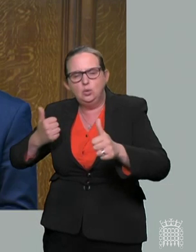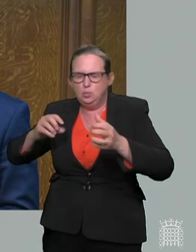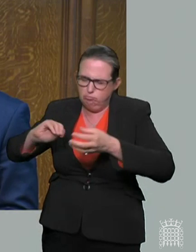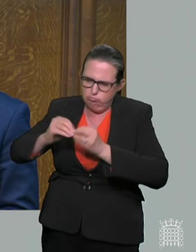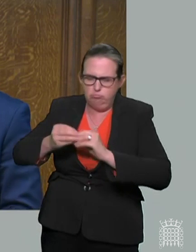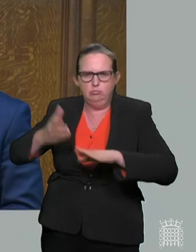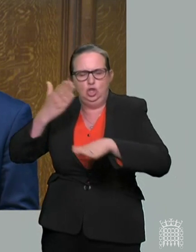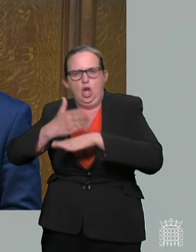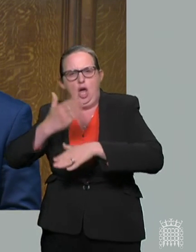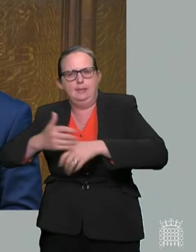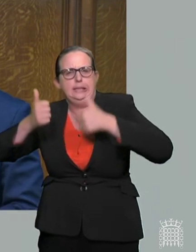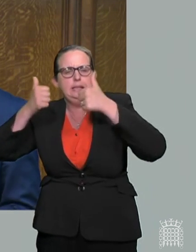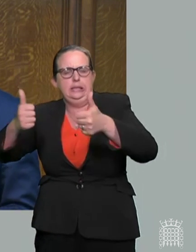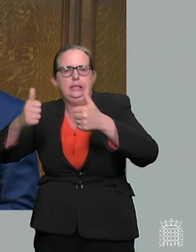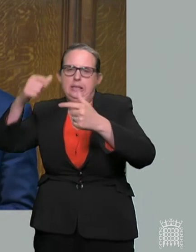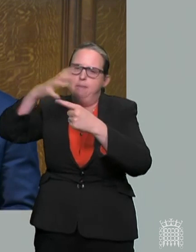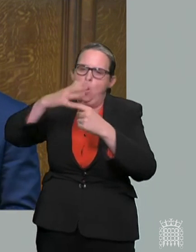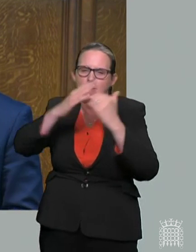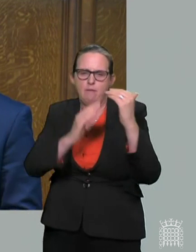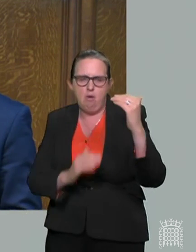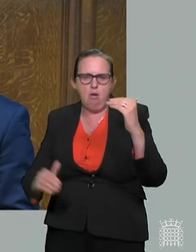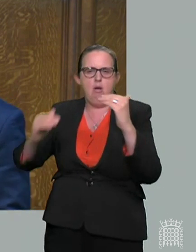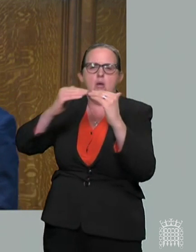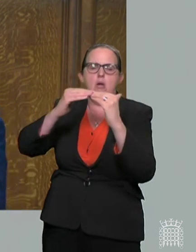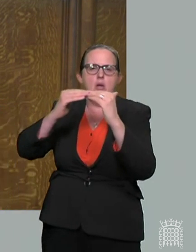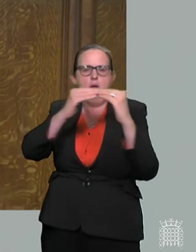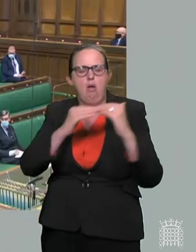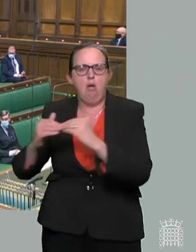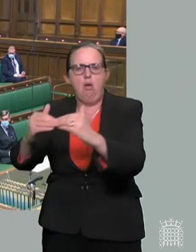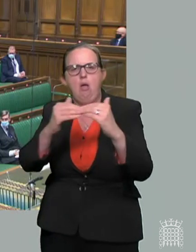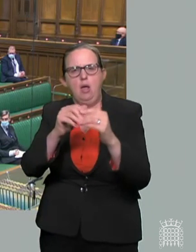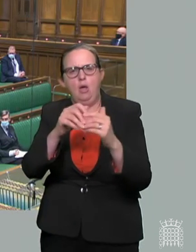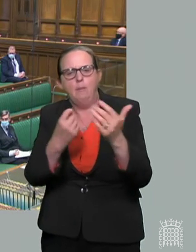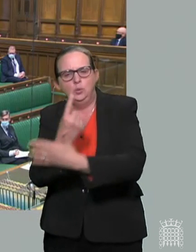Is that not one of the keys to levelling up and ending the blight of in-work poverty?